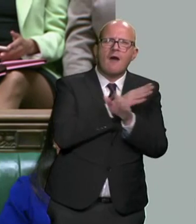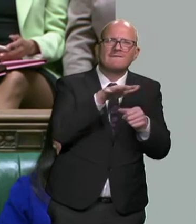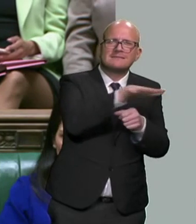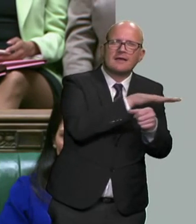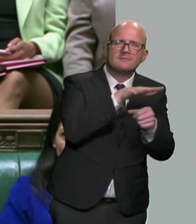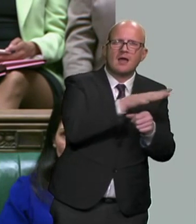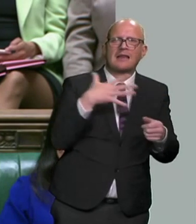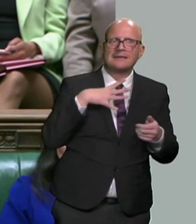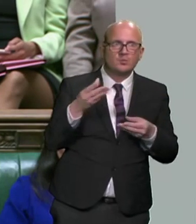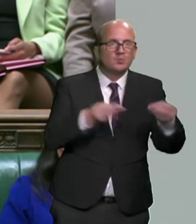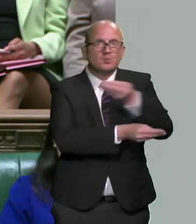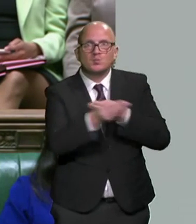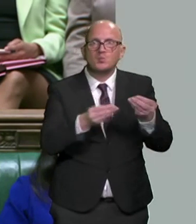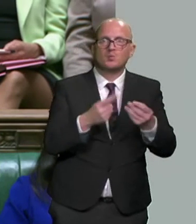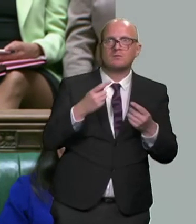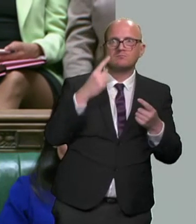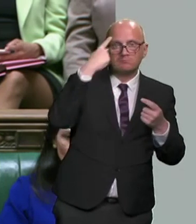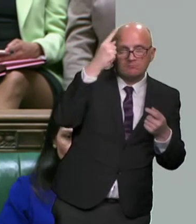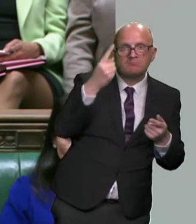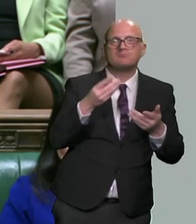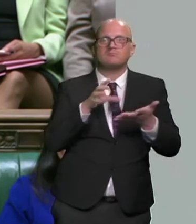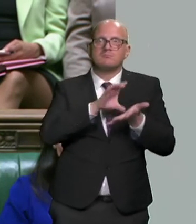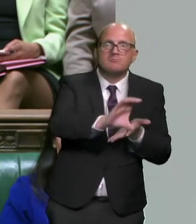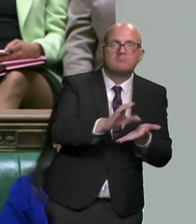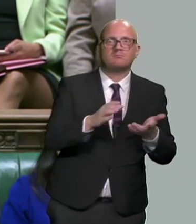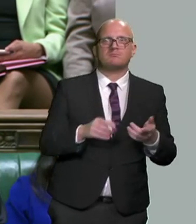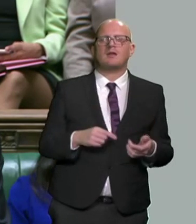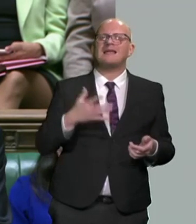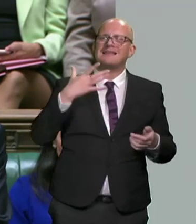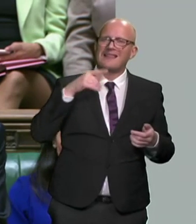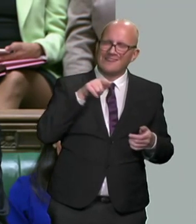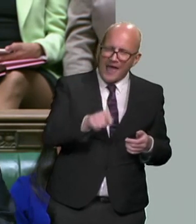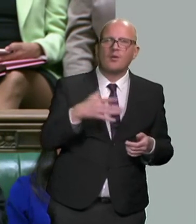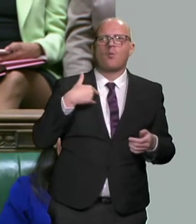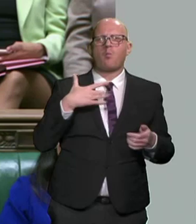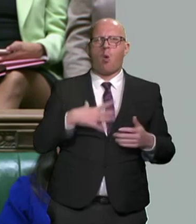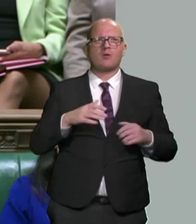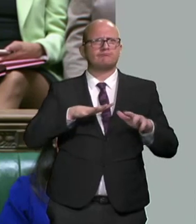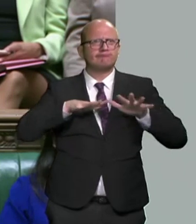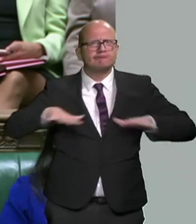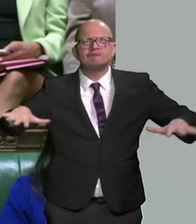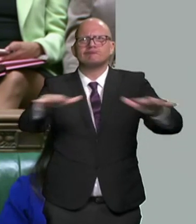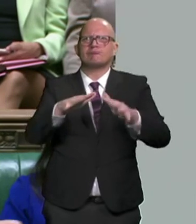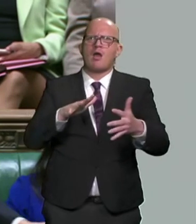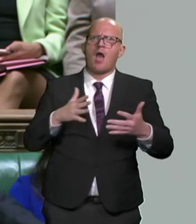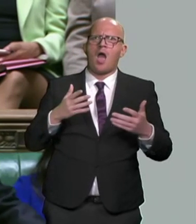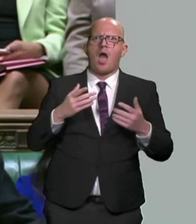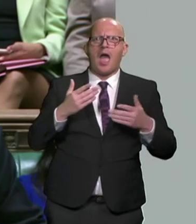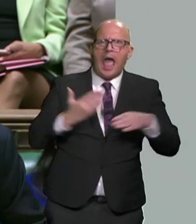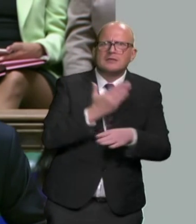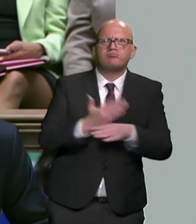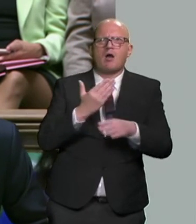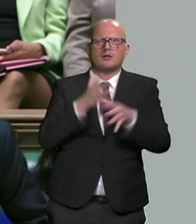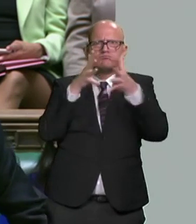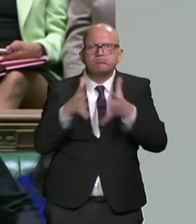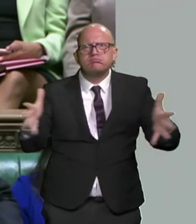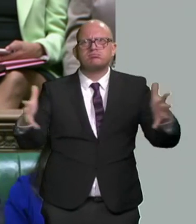People, capital, ideas: that is how we will create a new culture of enterprise—the second part of our tax plan.